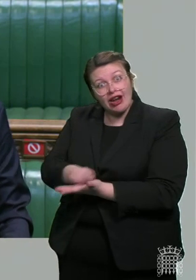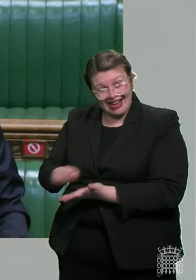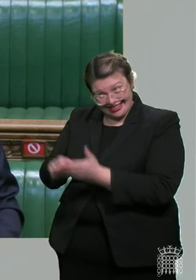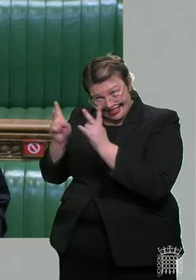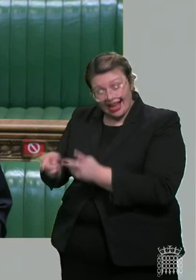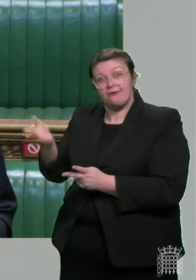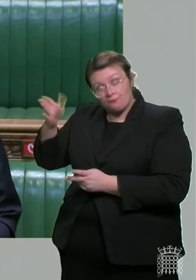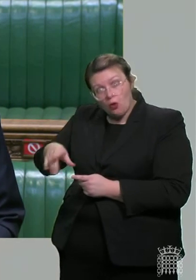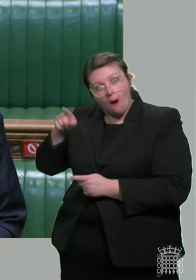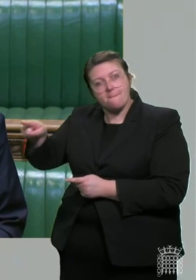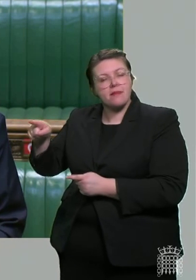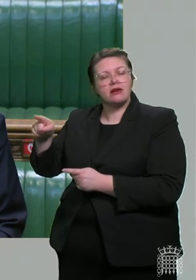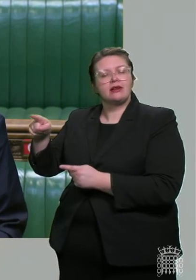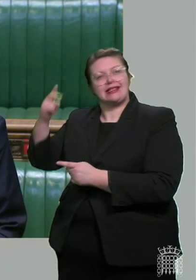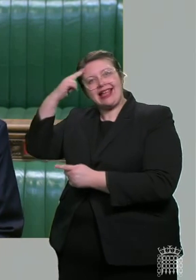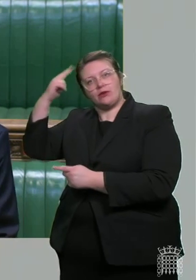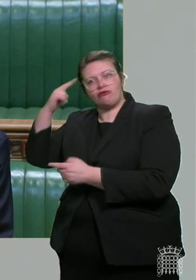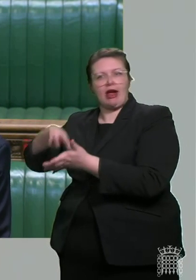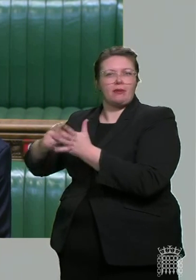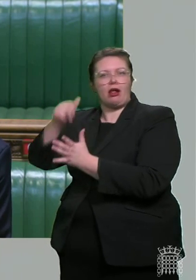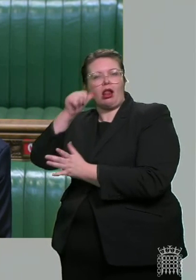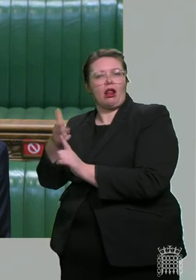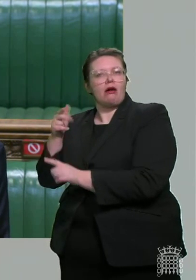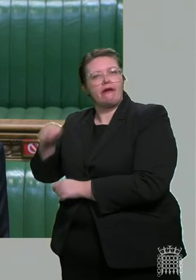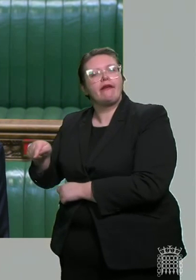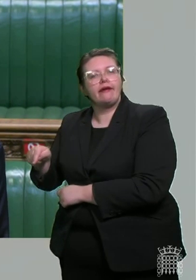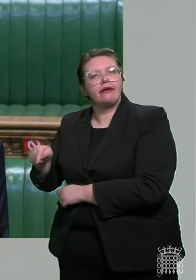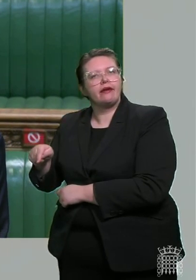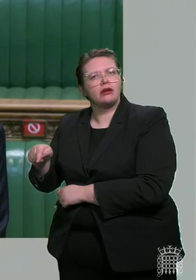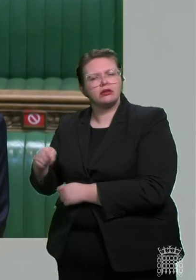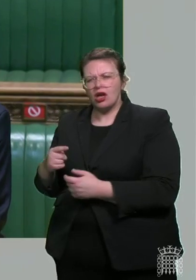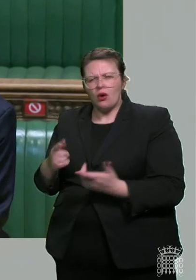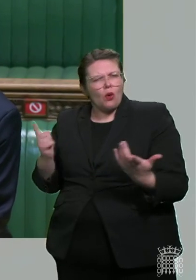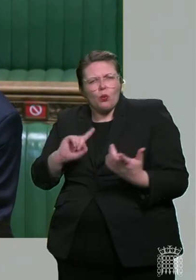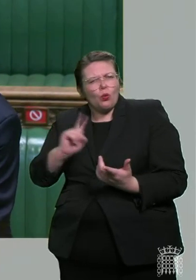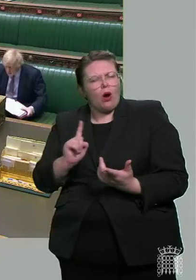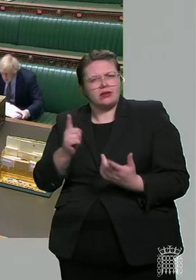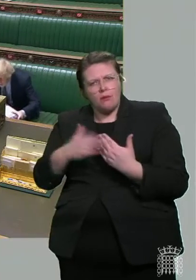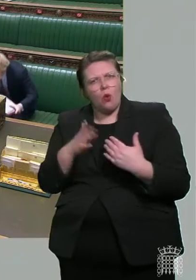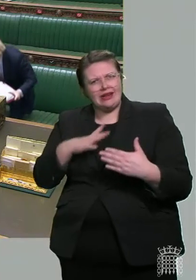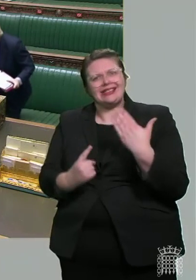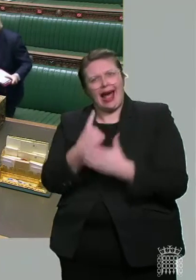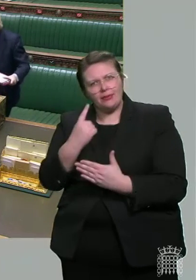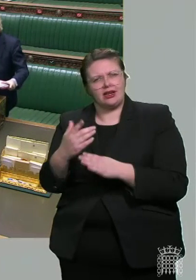So I have to ask: what will it take for the Prime Minister to suspend arms sales to Saudi Arabia?